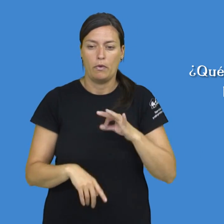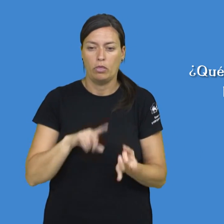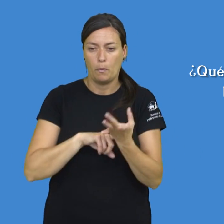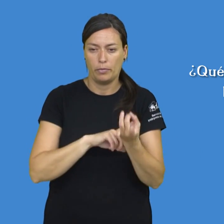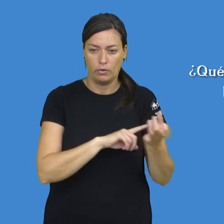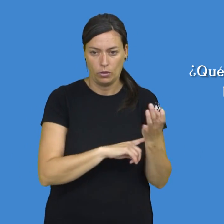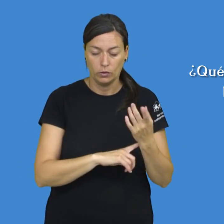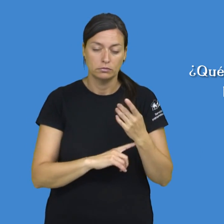crear